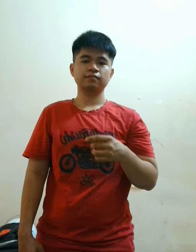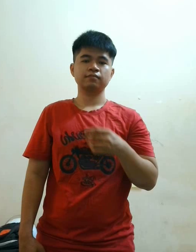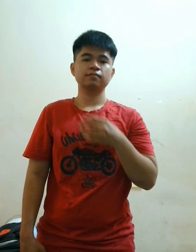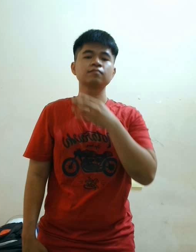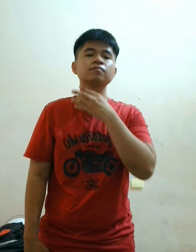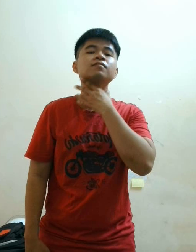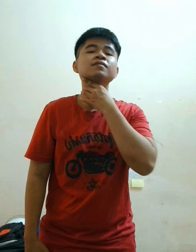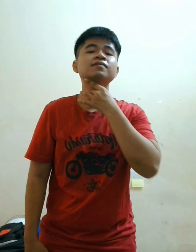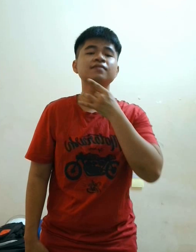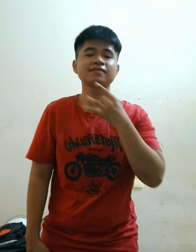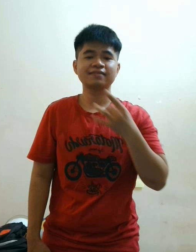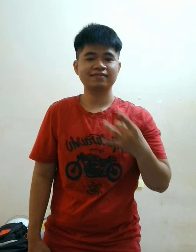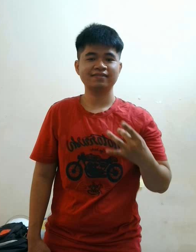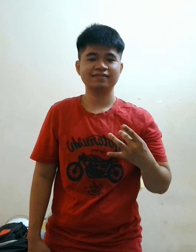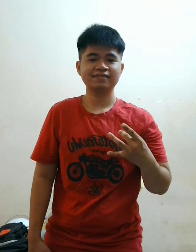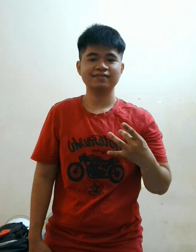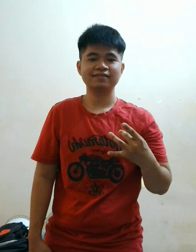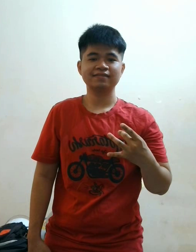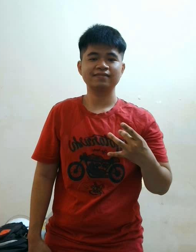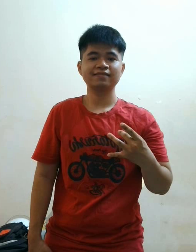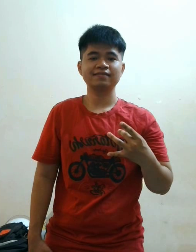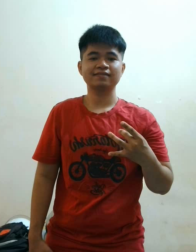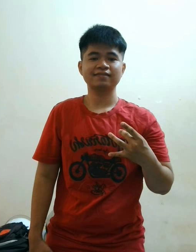thich